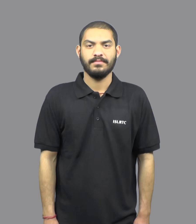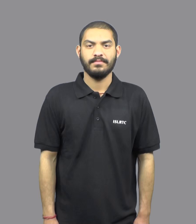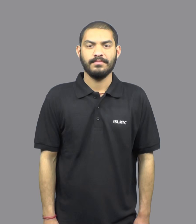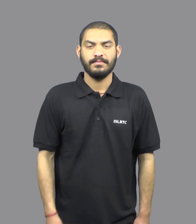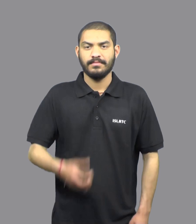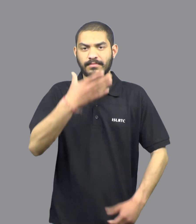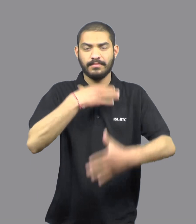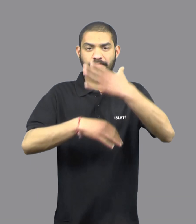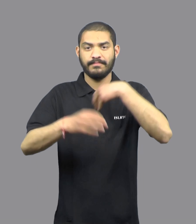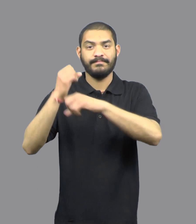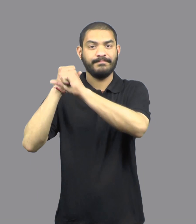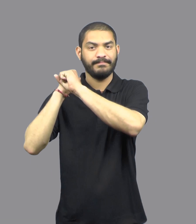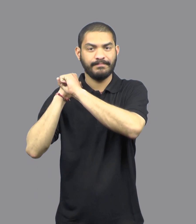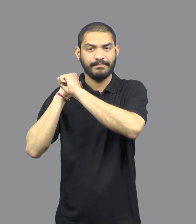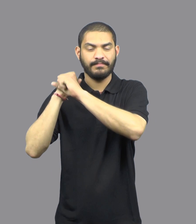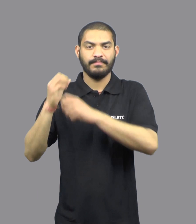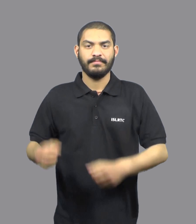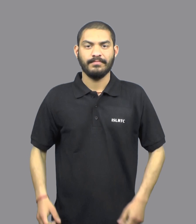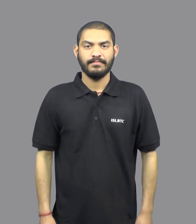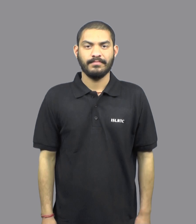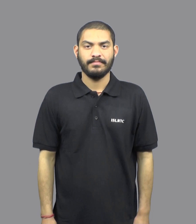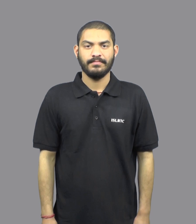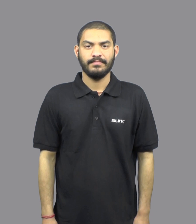Christmas